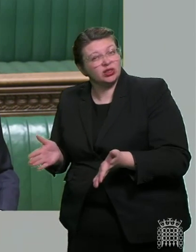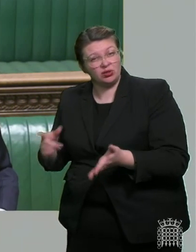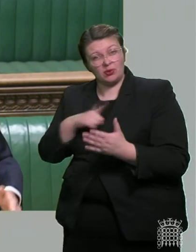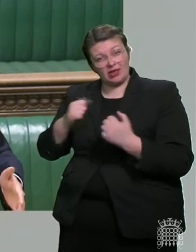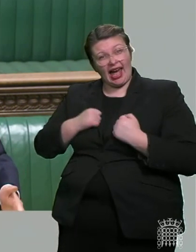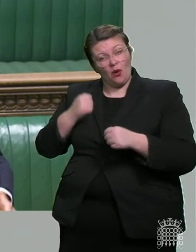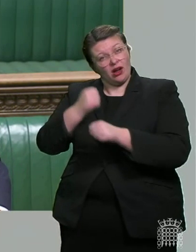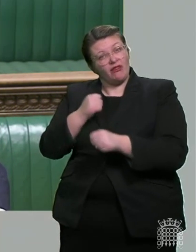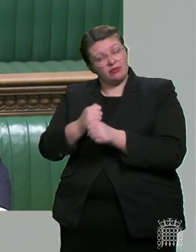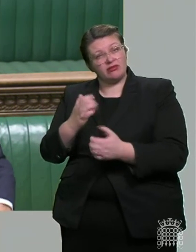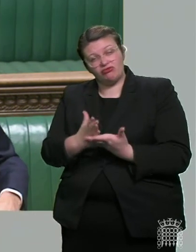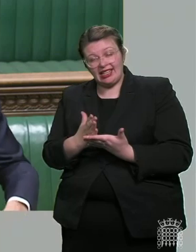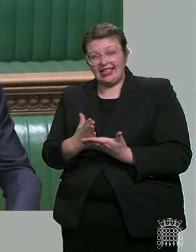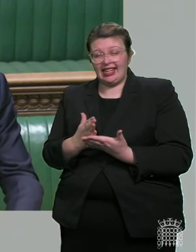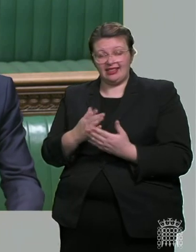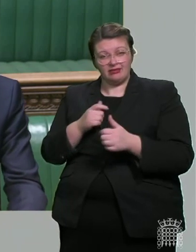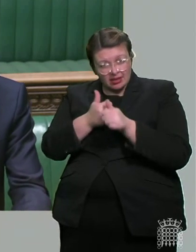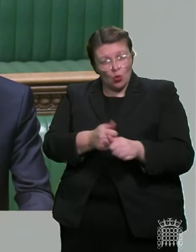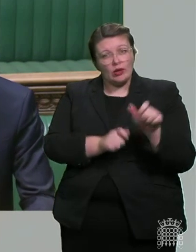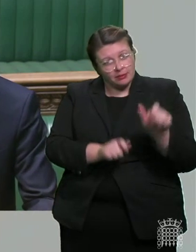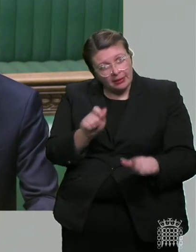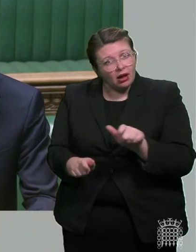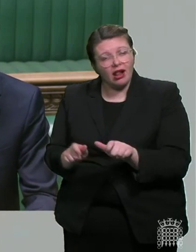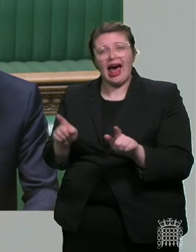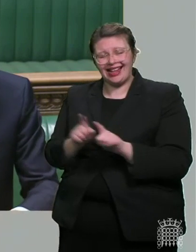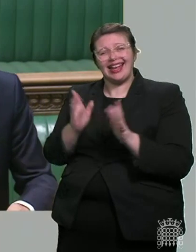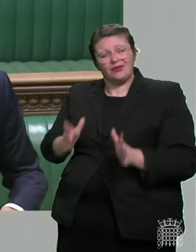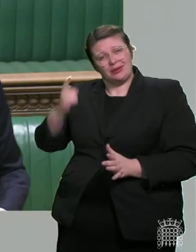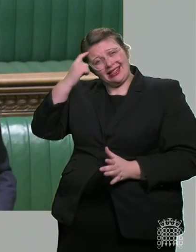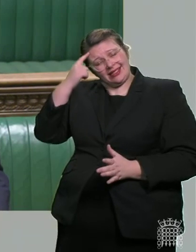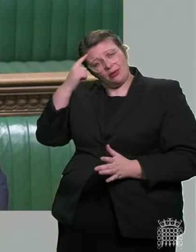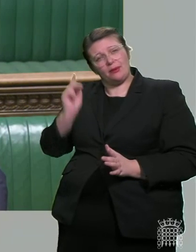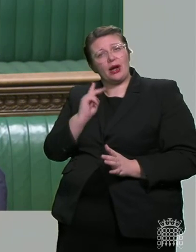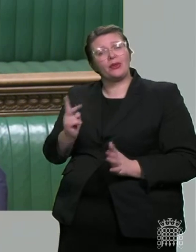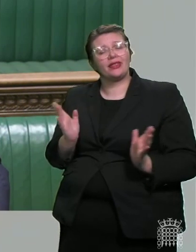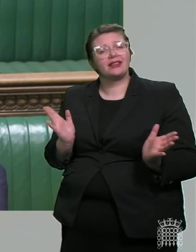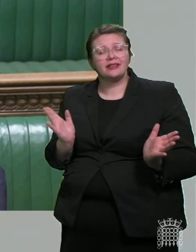This is the right choice and I am confident it will command public assent.